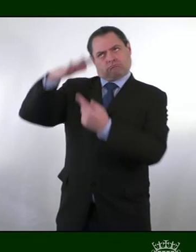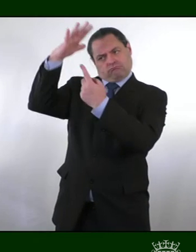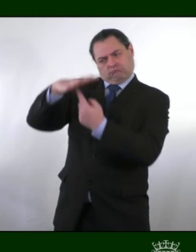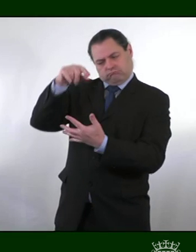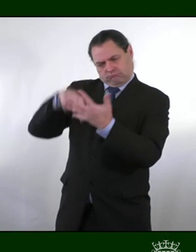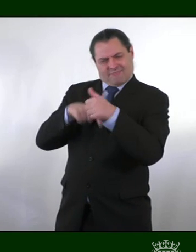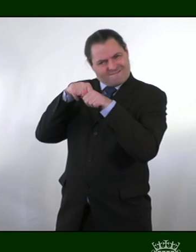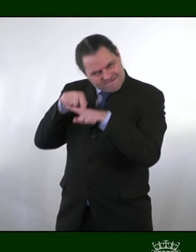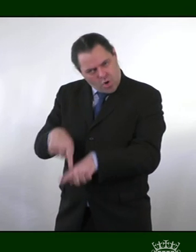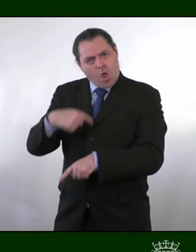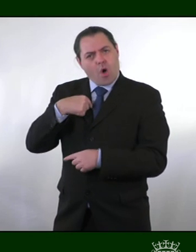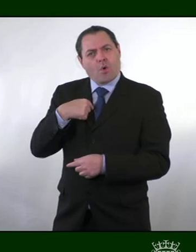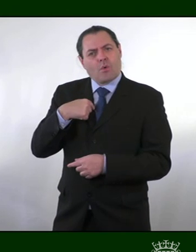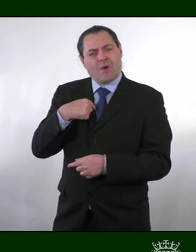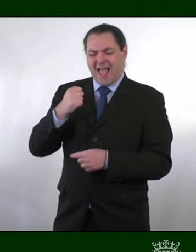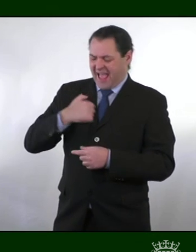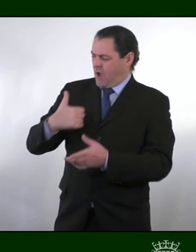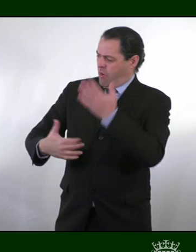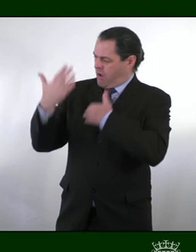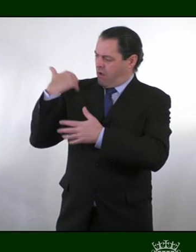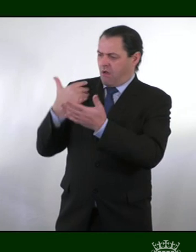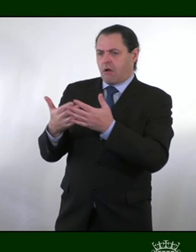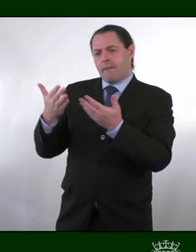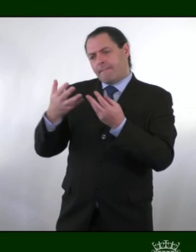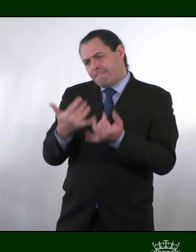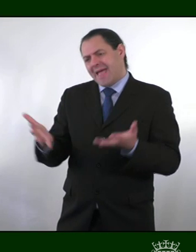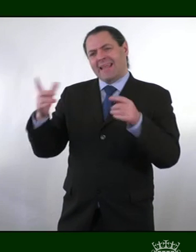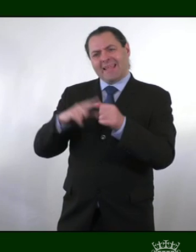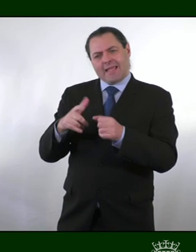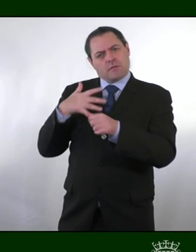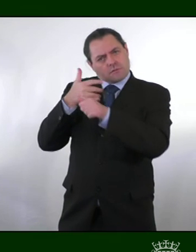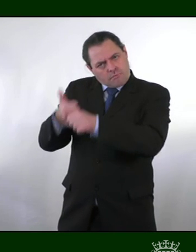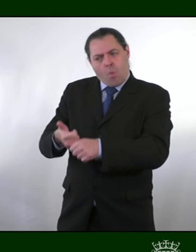Today’s spending review honours our historic, multi-year commitment to the NHS.